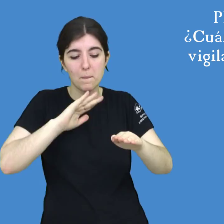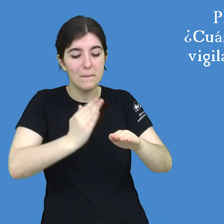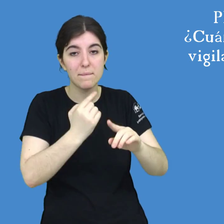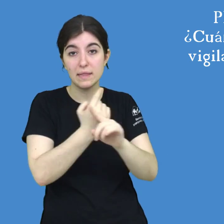afectar